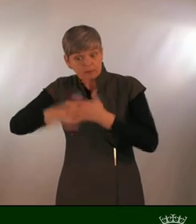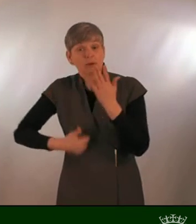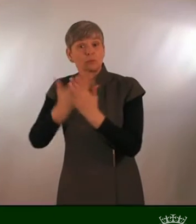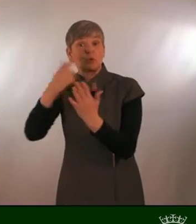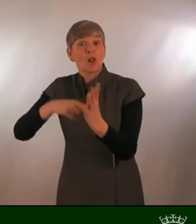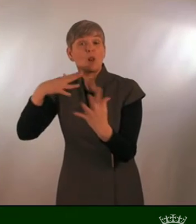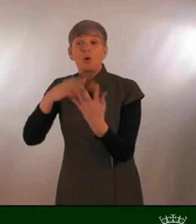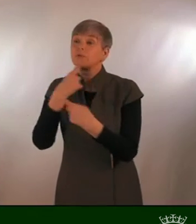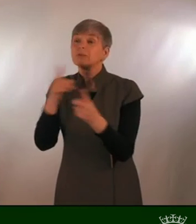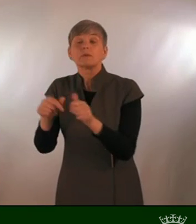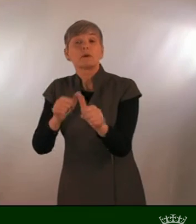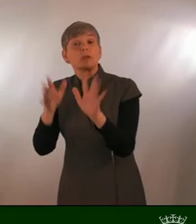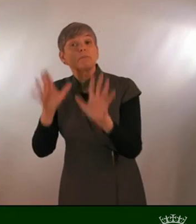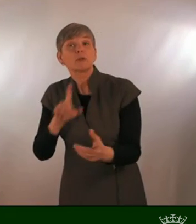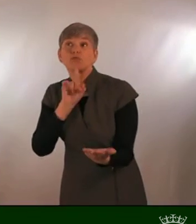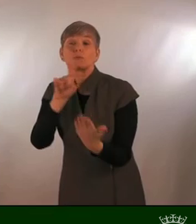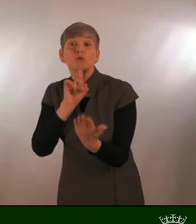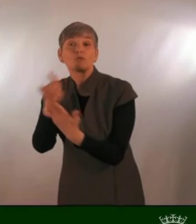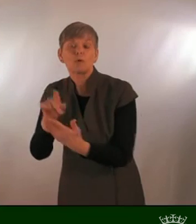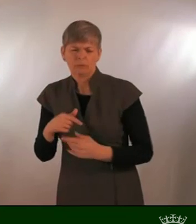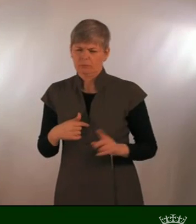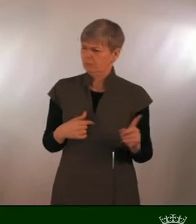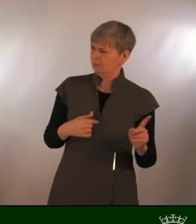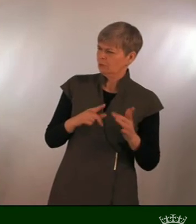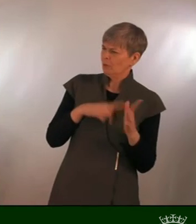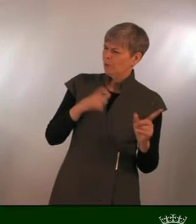There is a still a 17% gap.